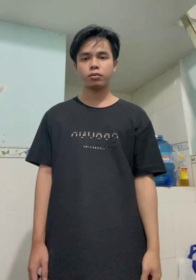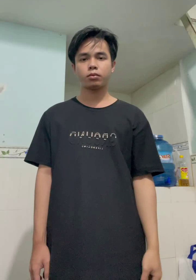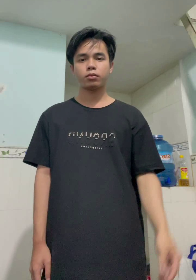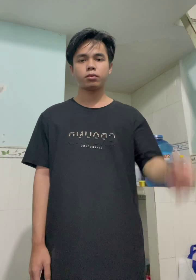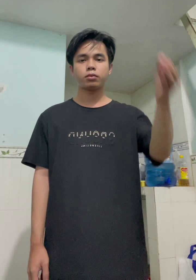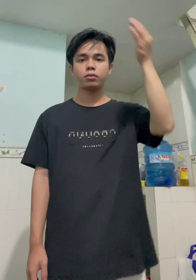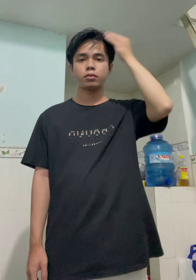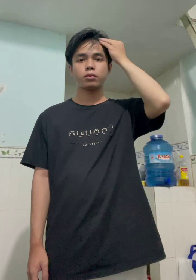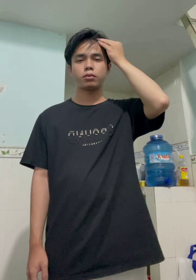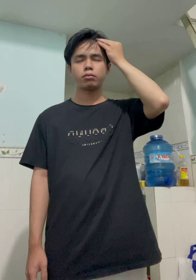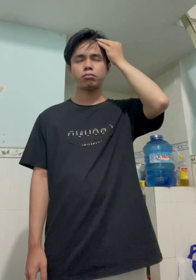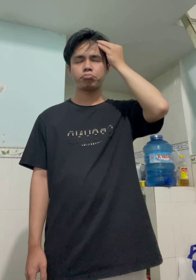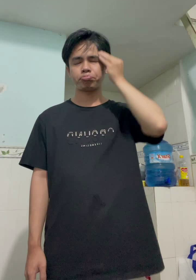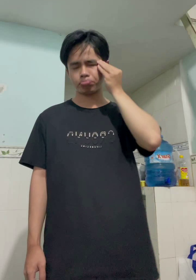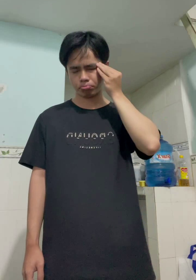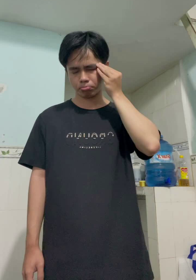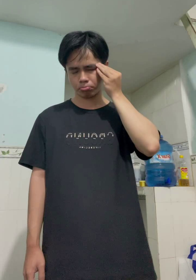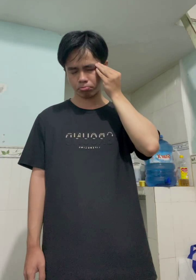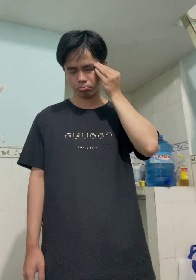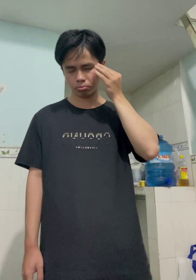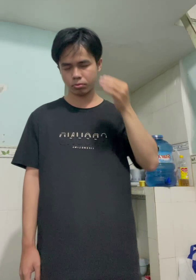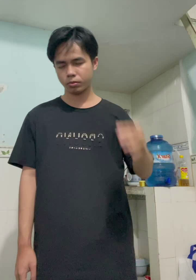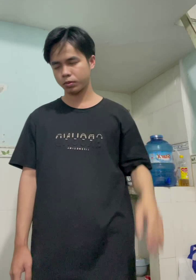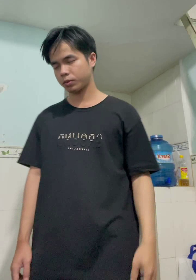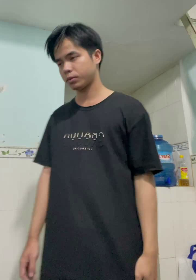benh